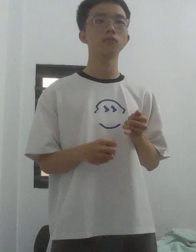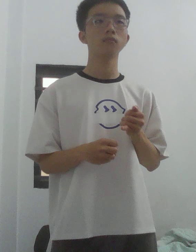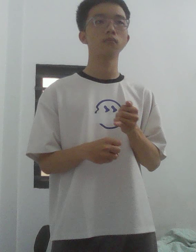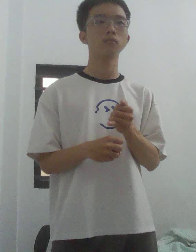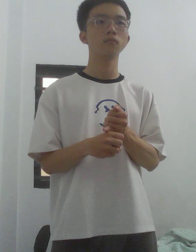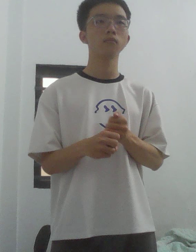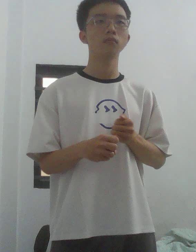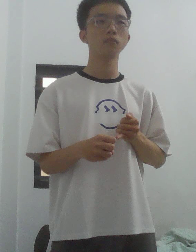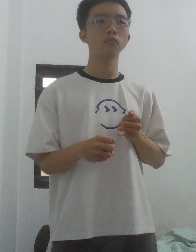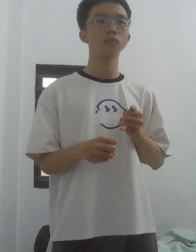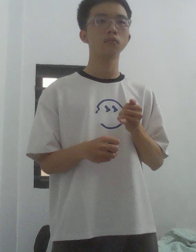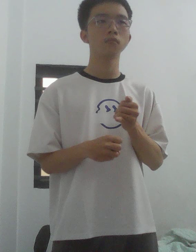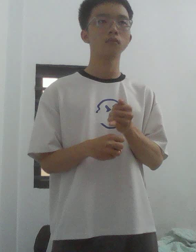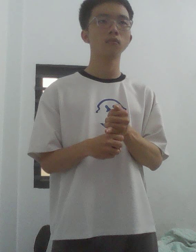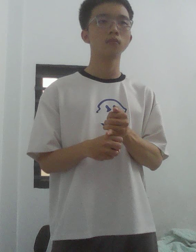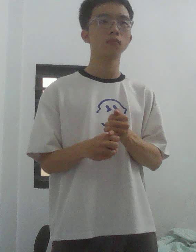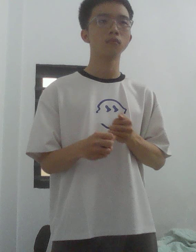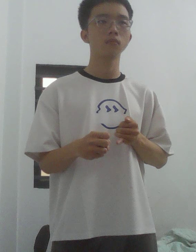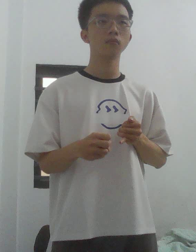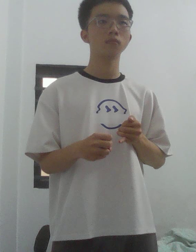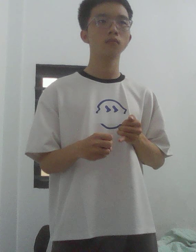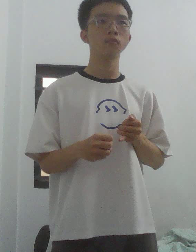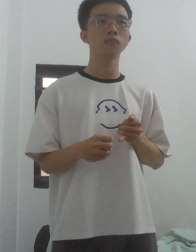cuoi nam